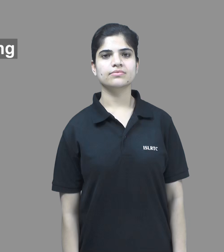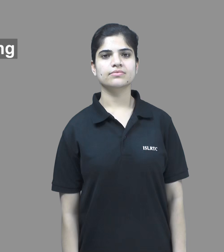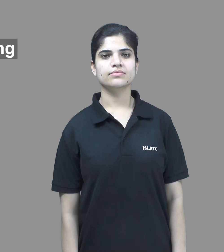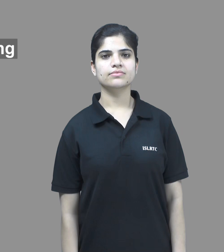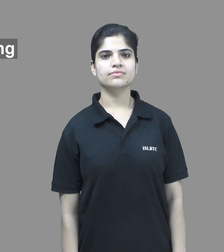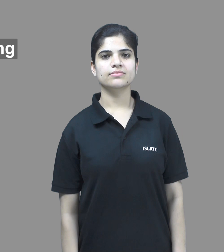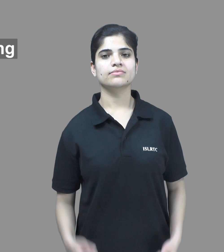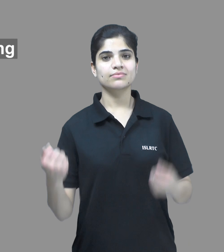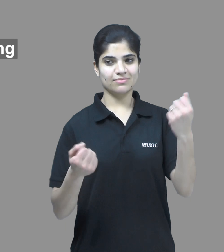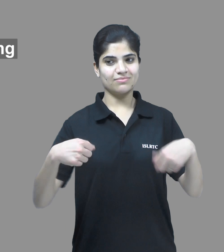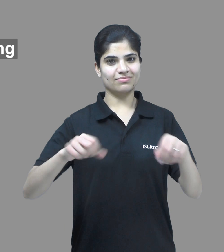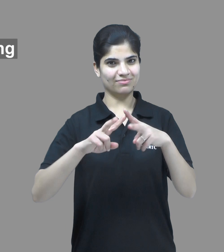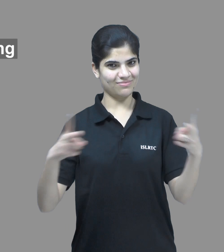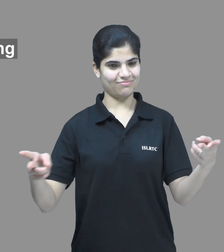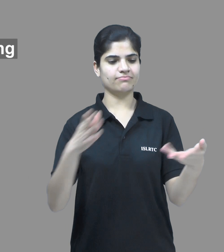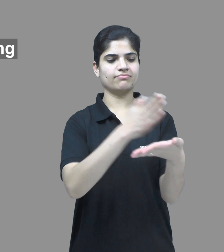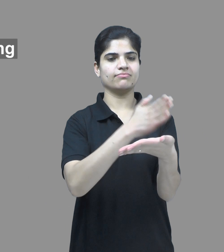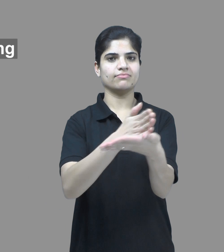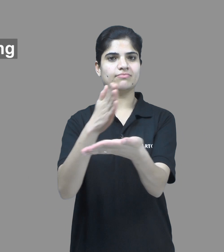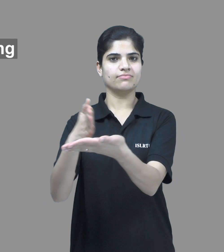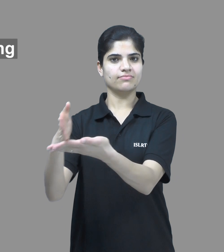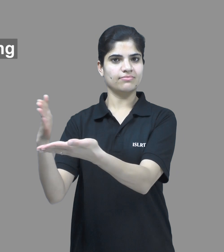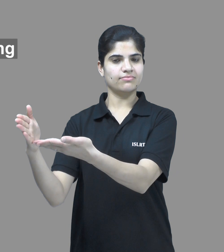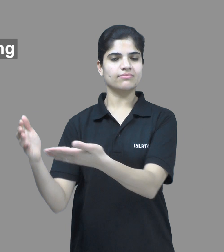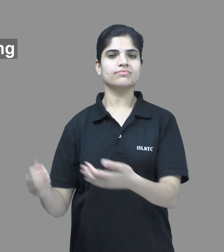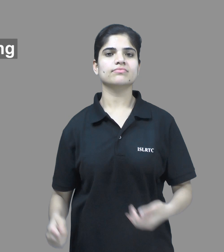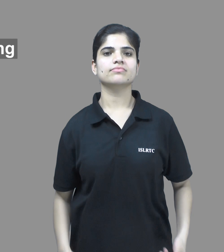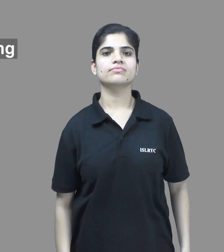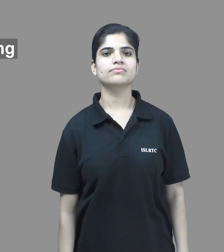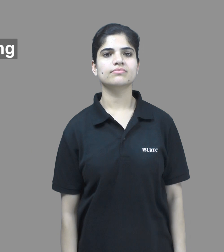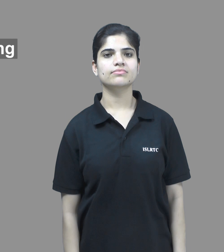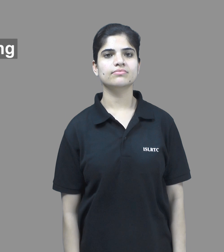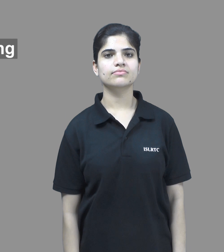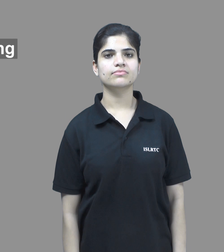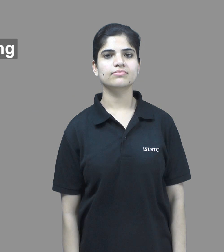Parking